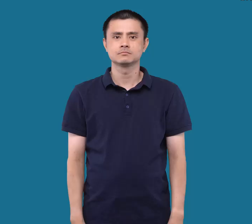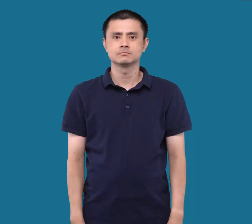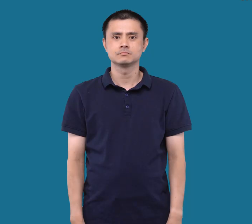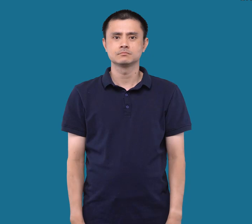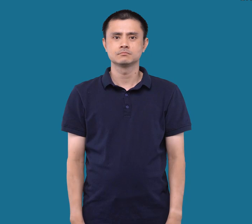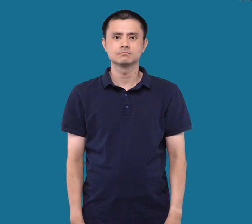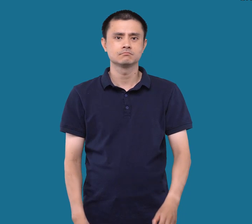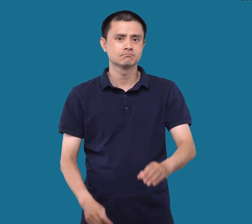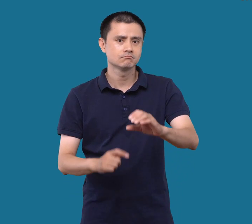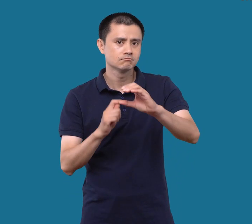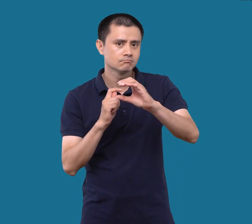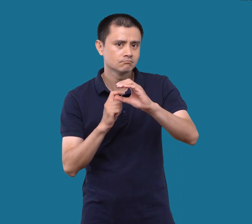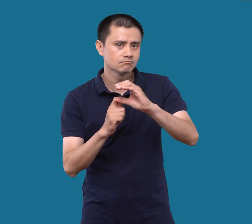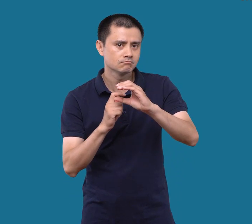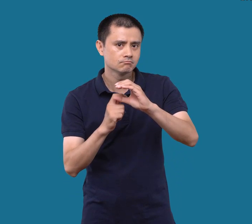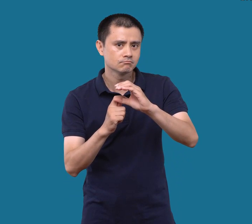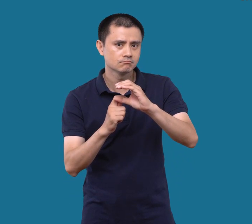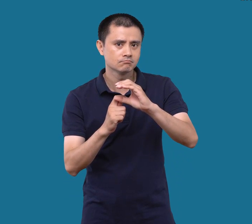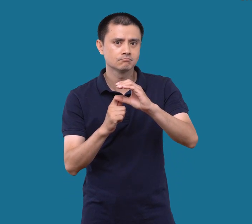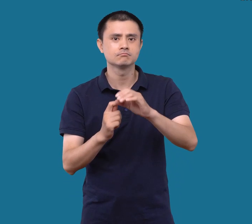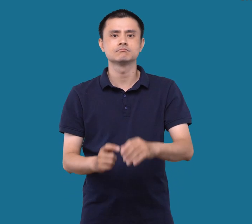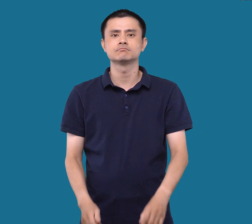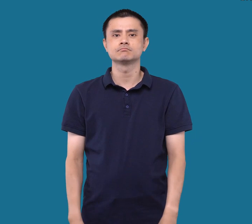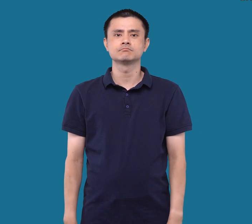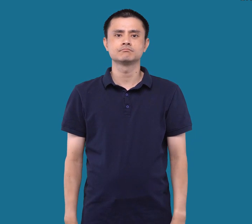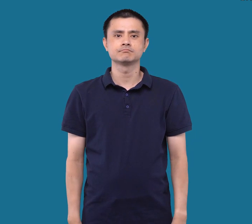chủ nghĩa xã hội